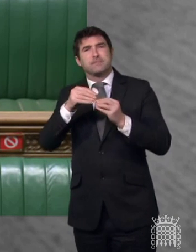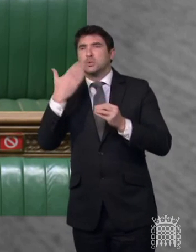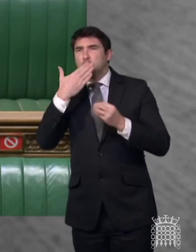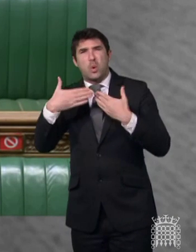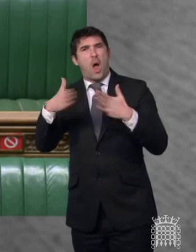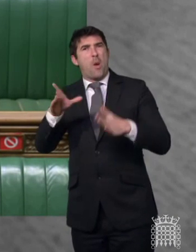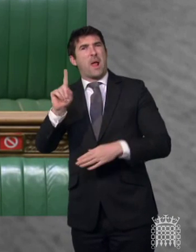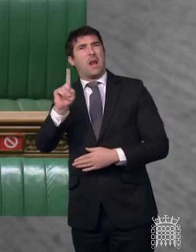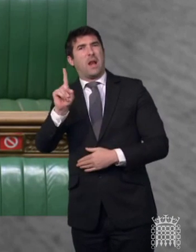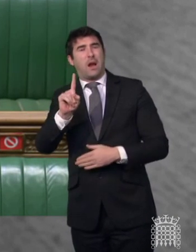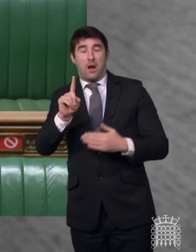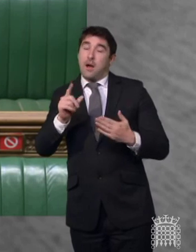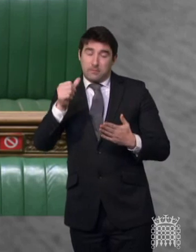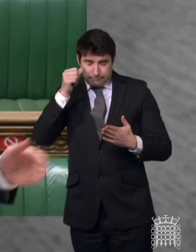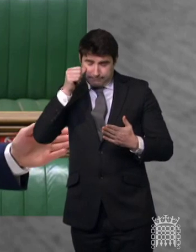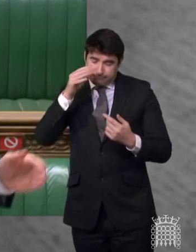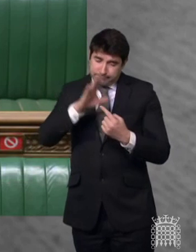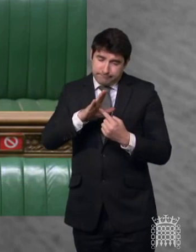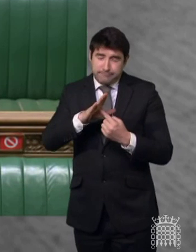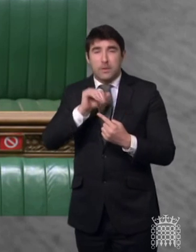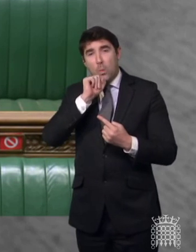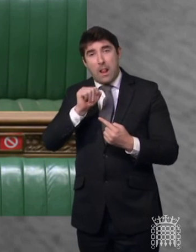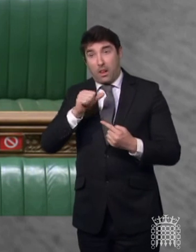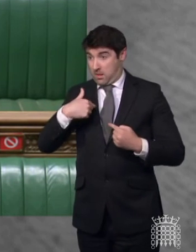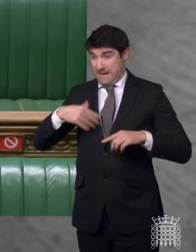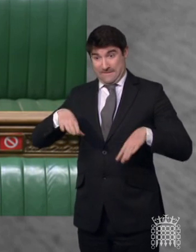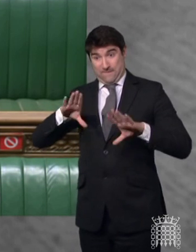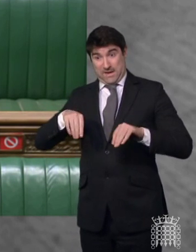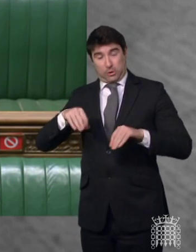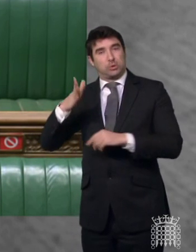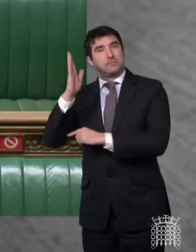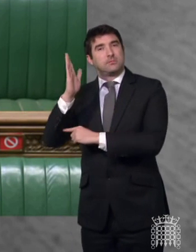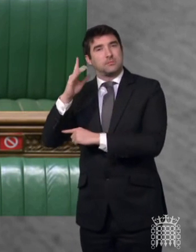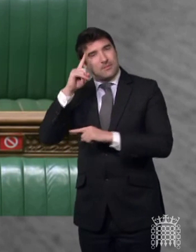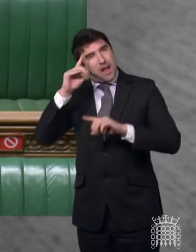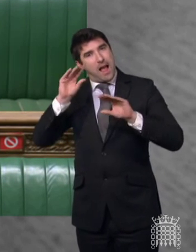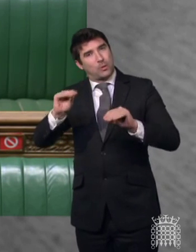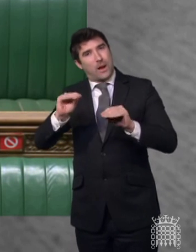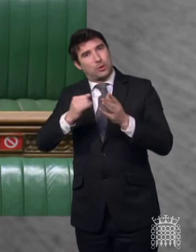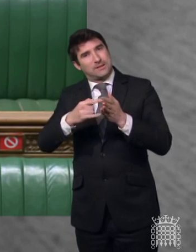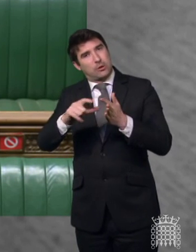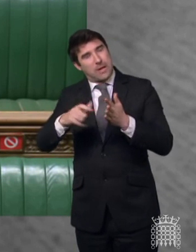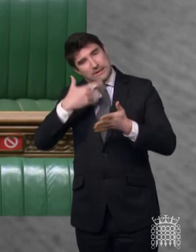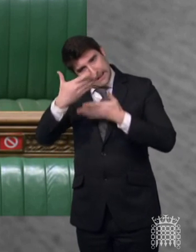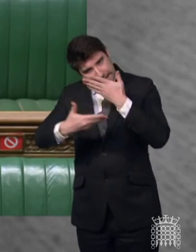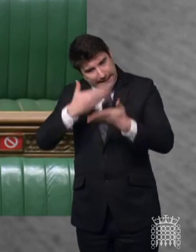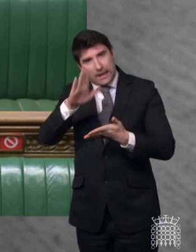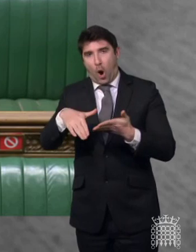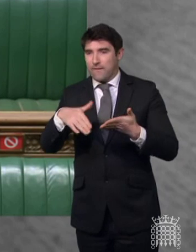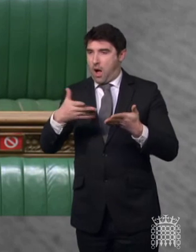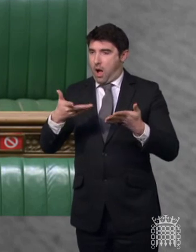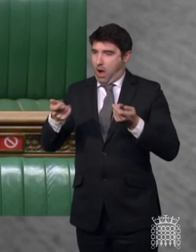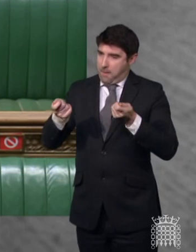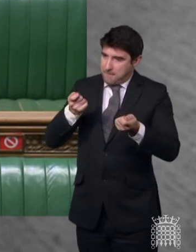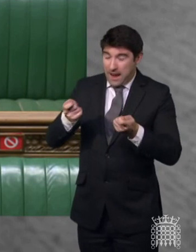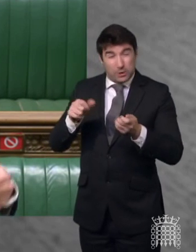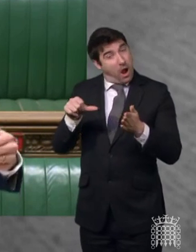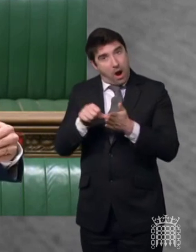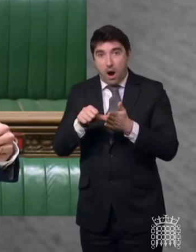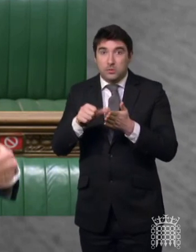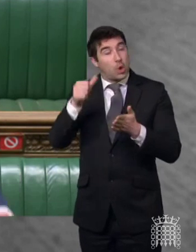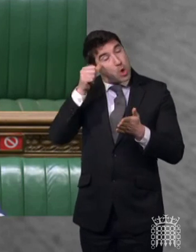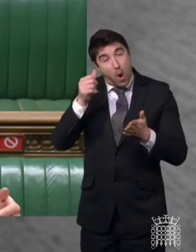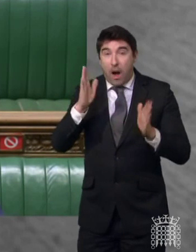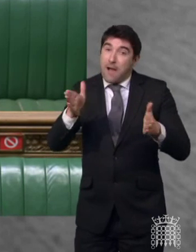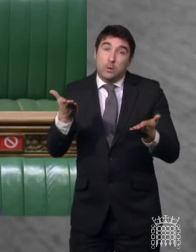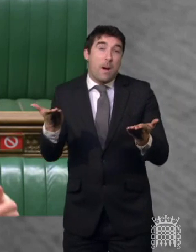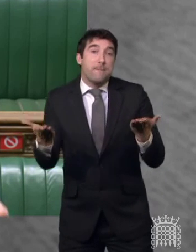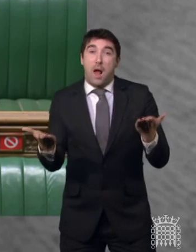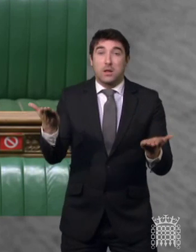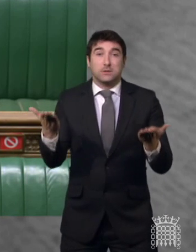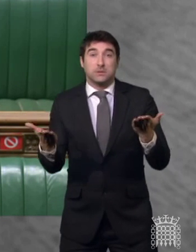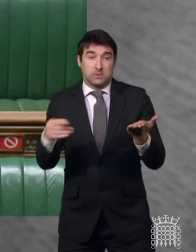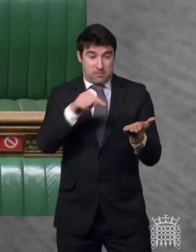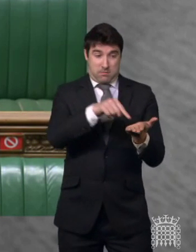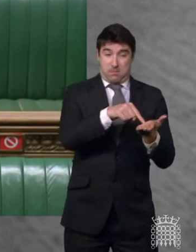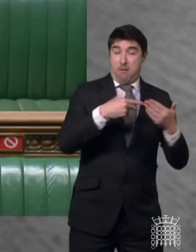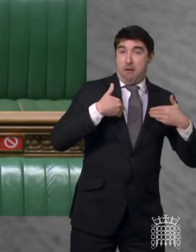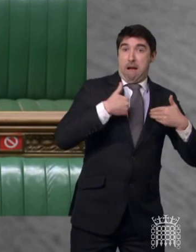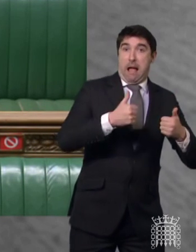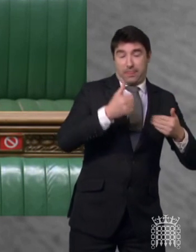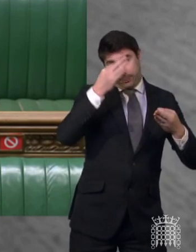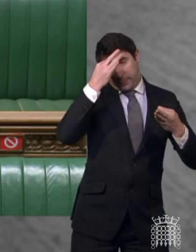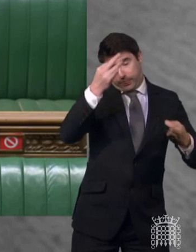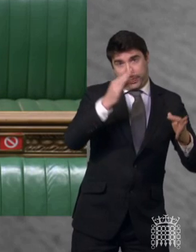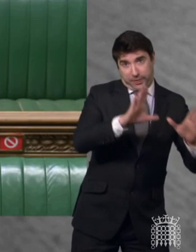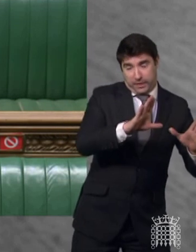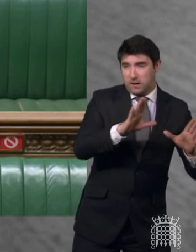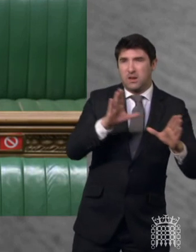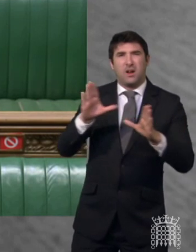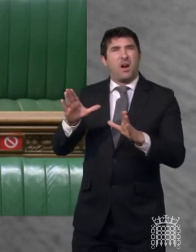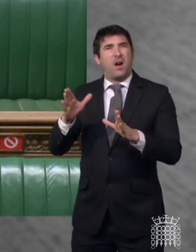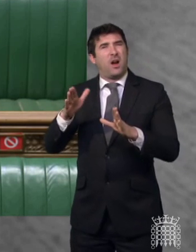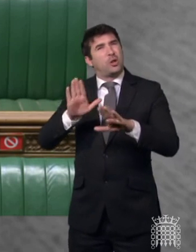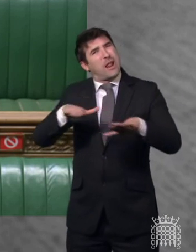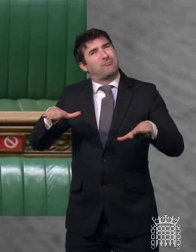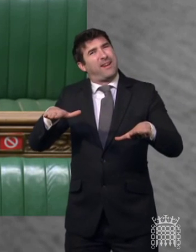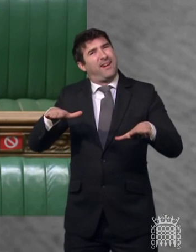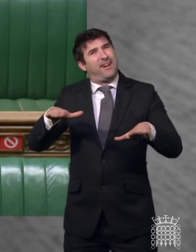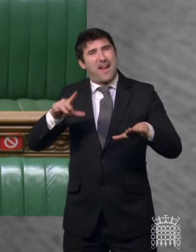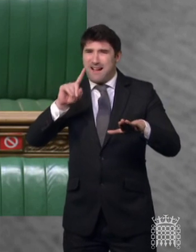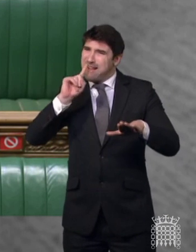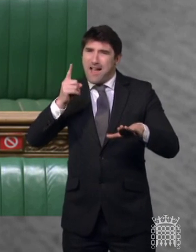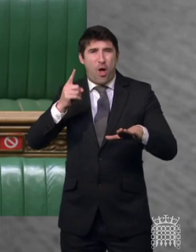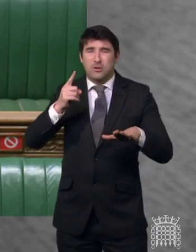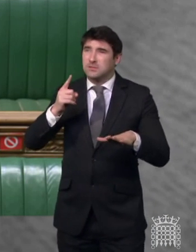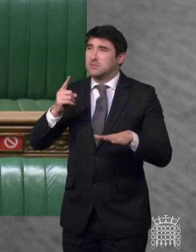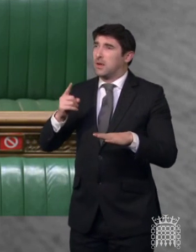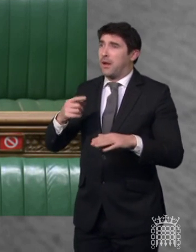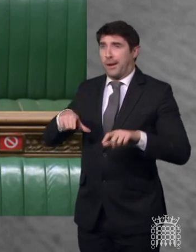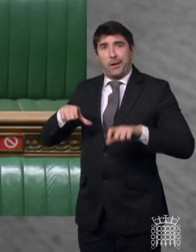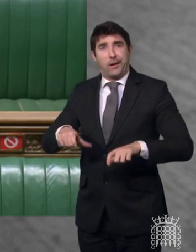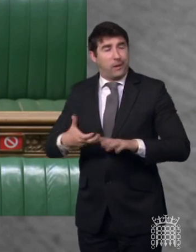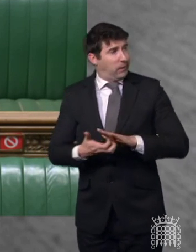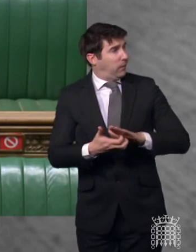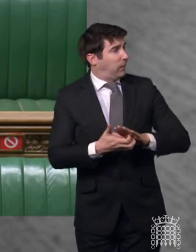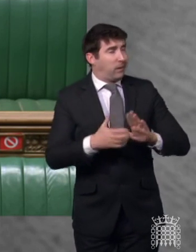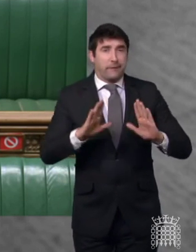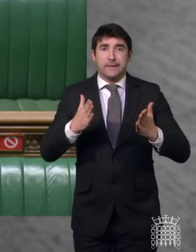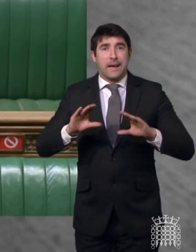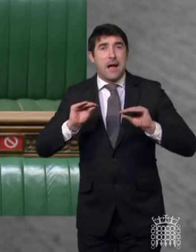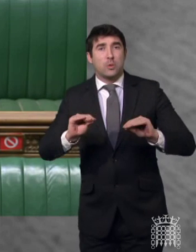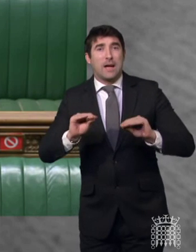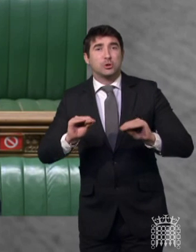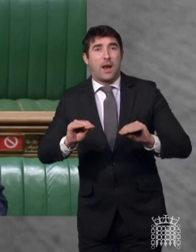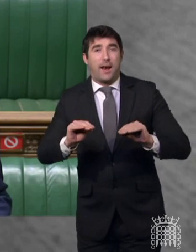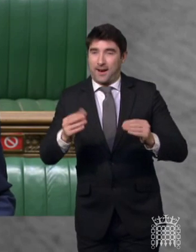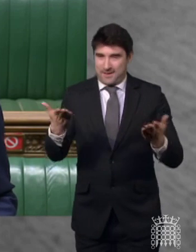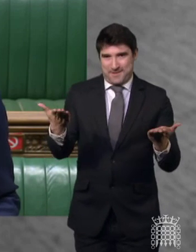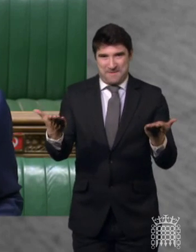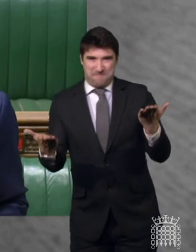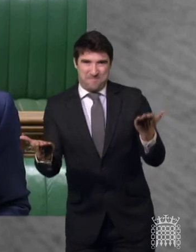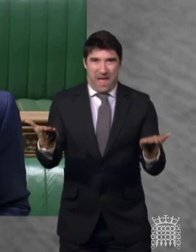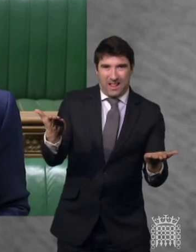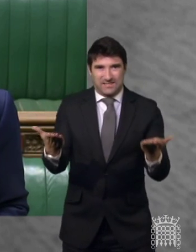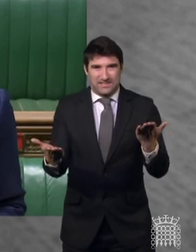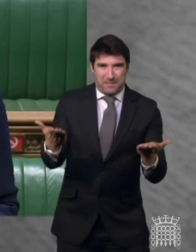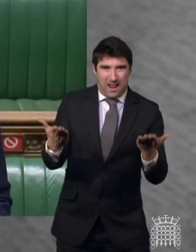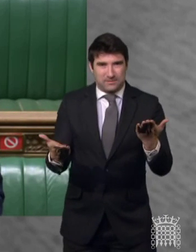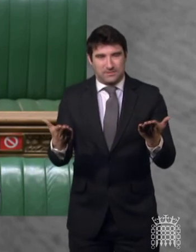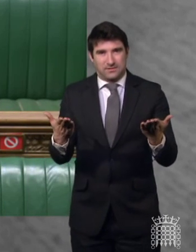The Education Secretary will set out in a statement shortly the details of how we will manage the very difficult balance between needing to keep children in education as much as possible and ensuring that we do not add upward pressure on the R number and spread the virus any further.